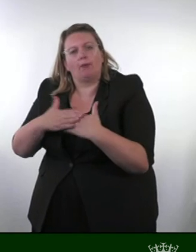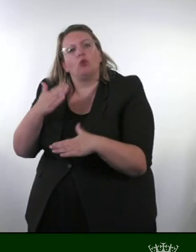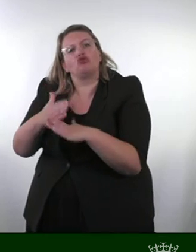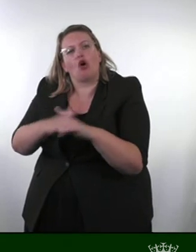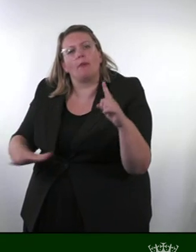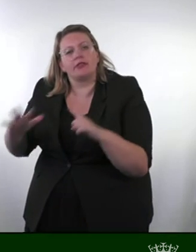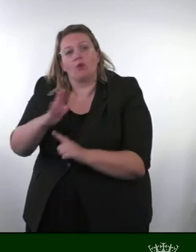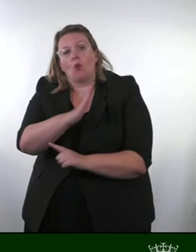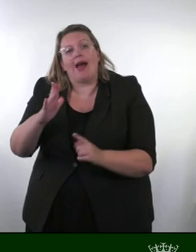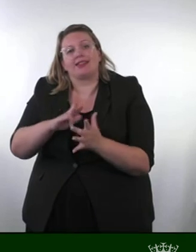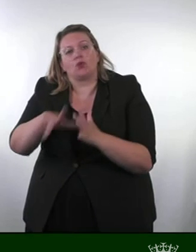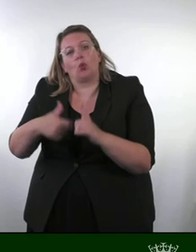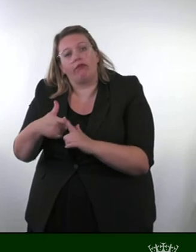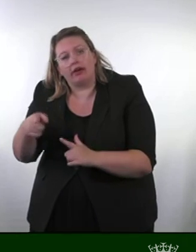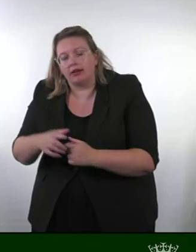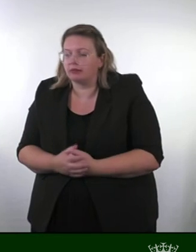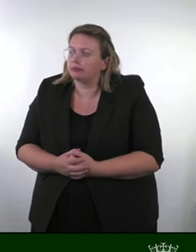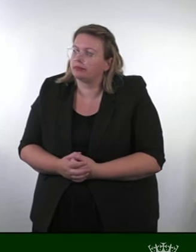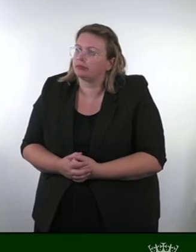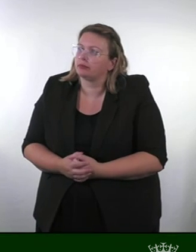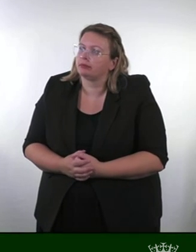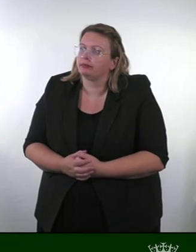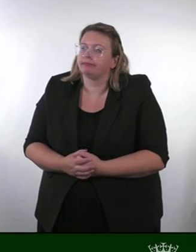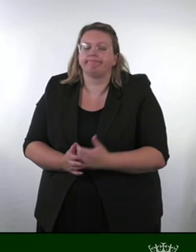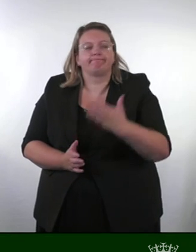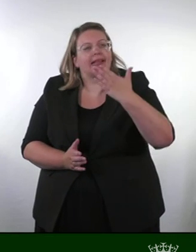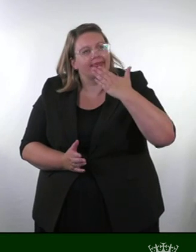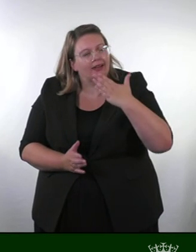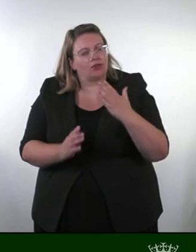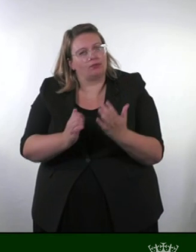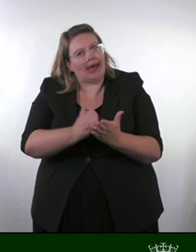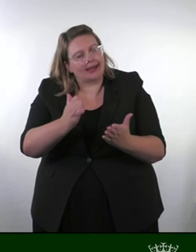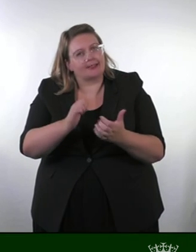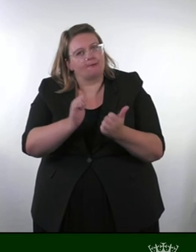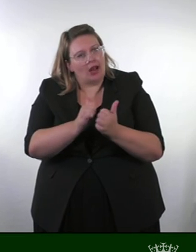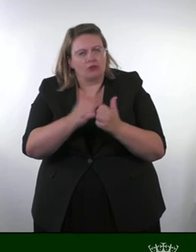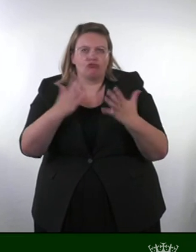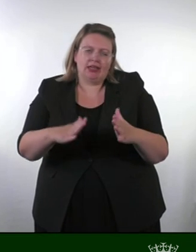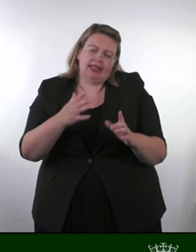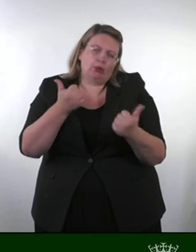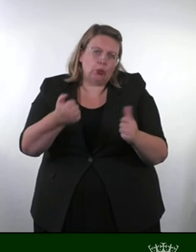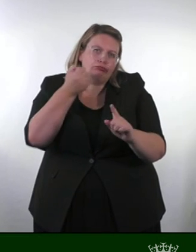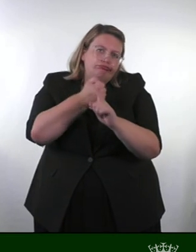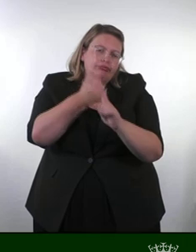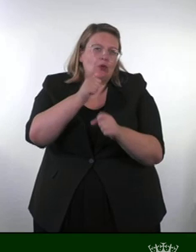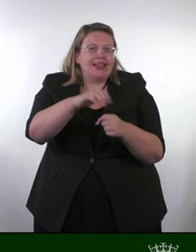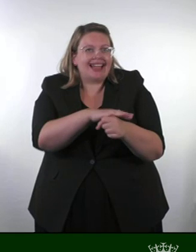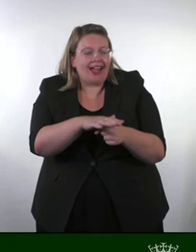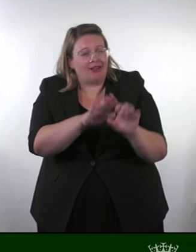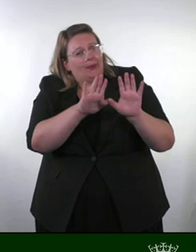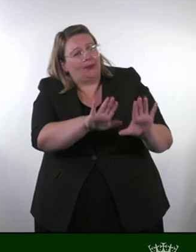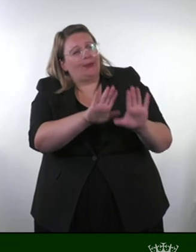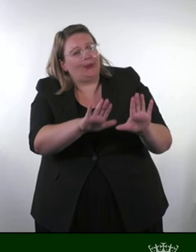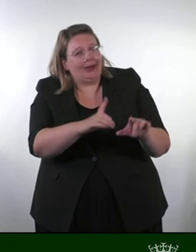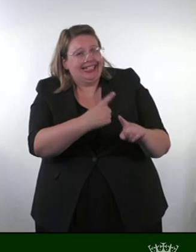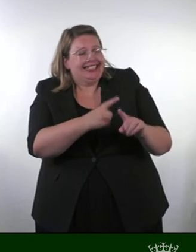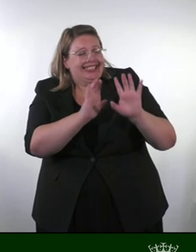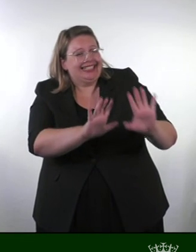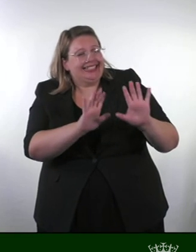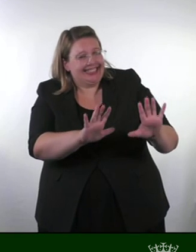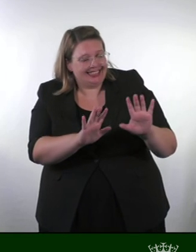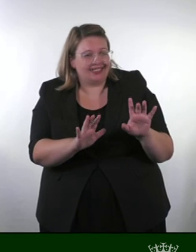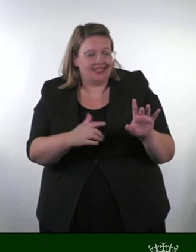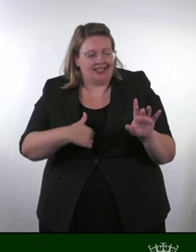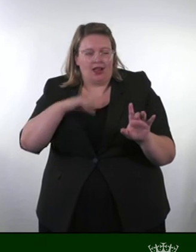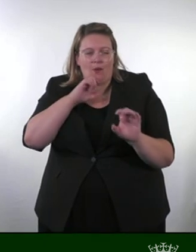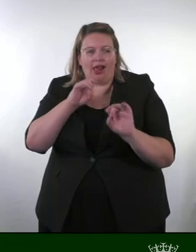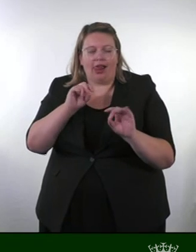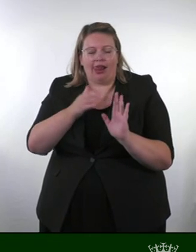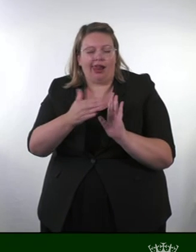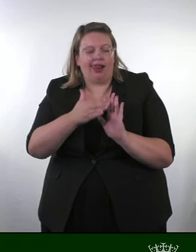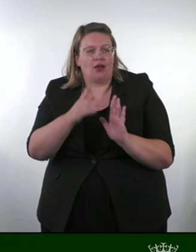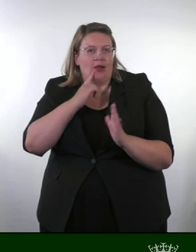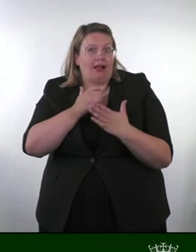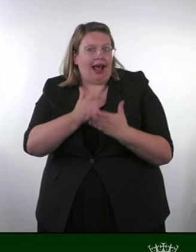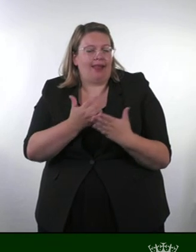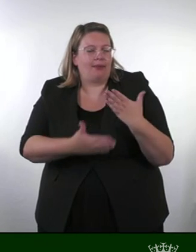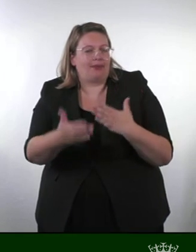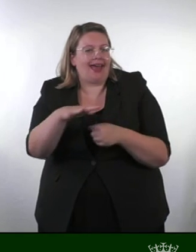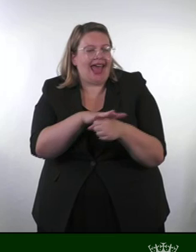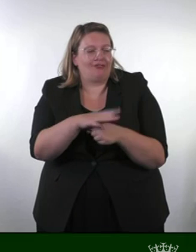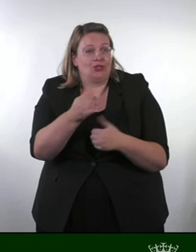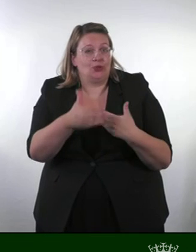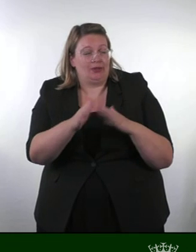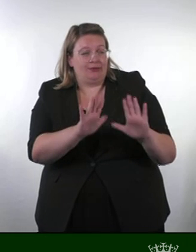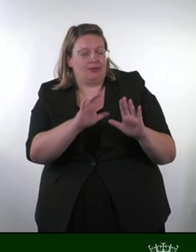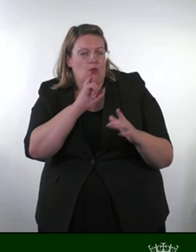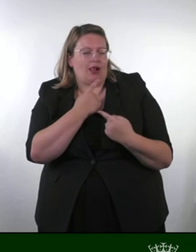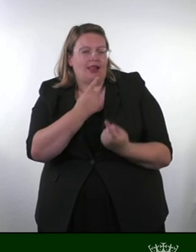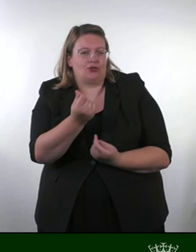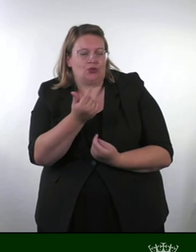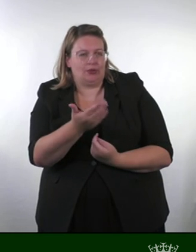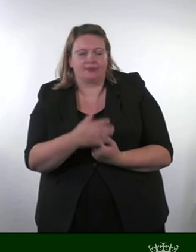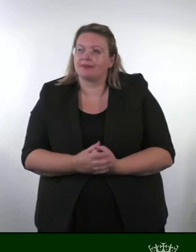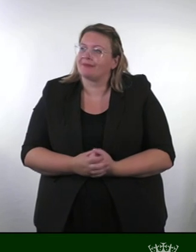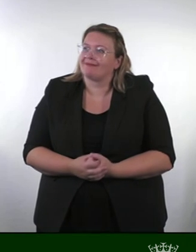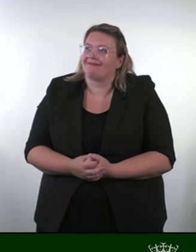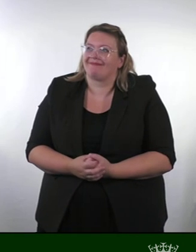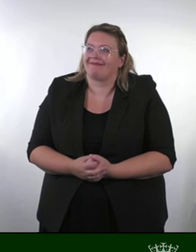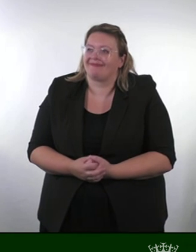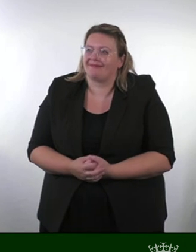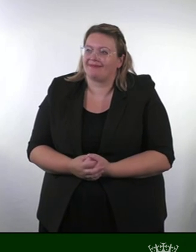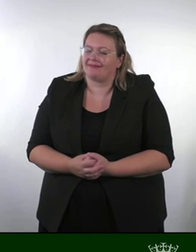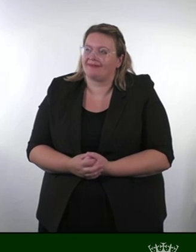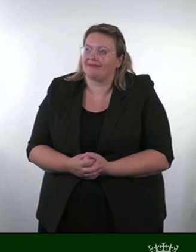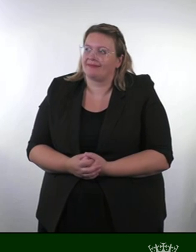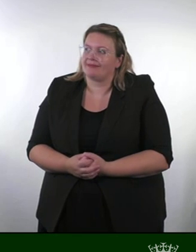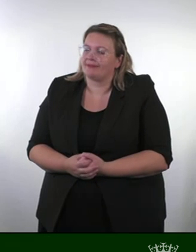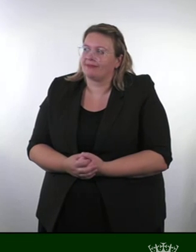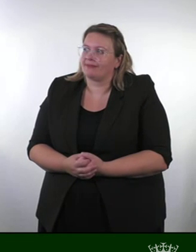My honourable Friend is an excellent champion for his area, and if he can just contain his impatience a little bit, he may hear something to his advantage and to the advantage of his constituency from his right honourable Friend and mine, the Communities Secretary.